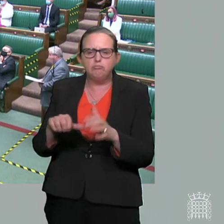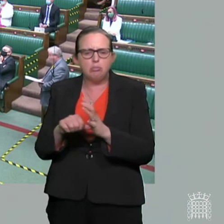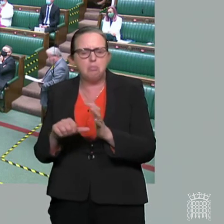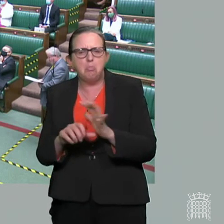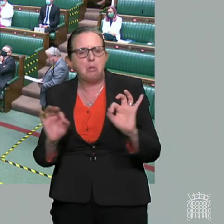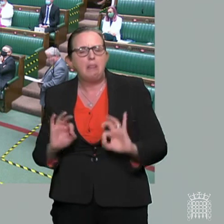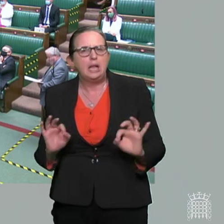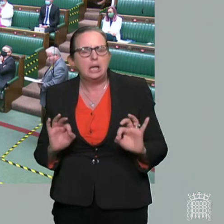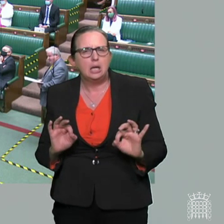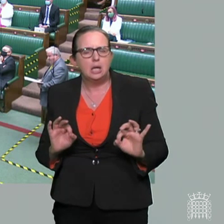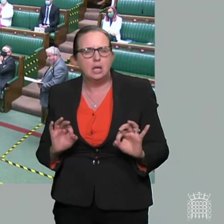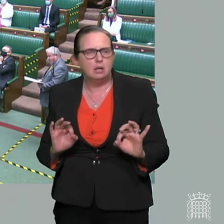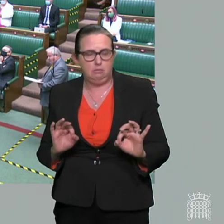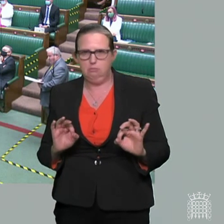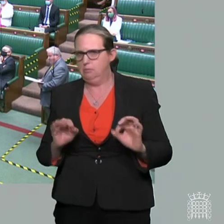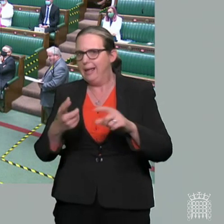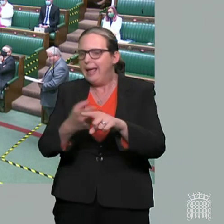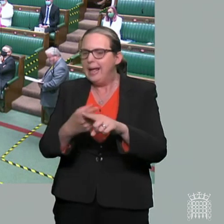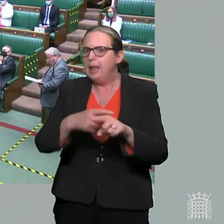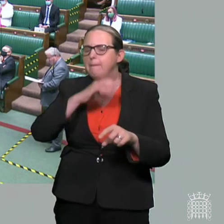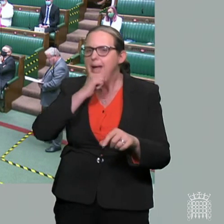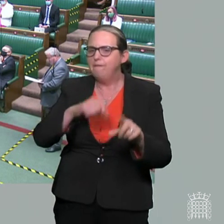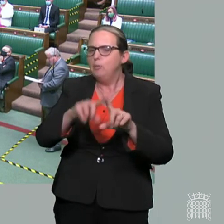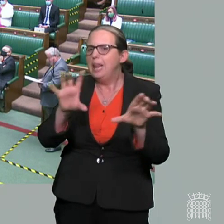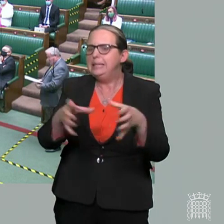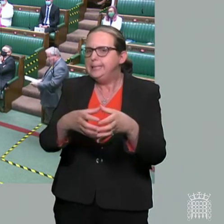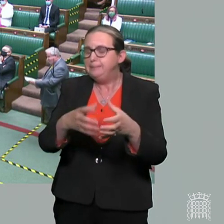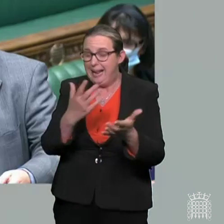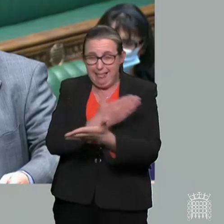I think the England men’s football team would beg to differ.